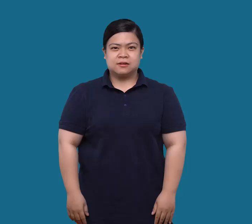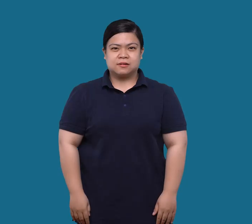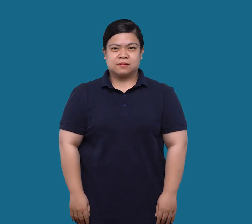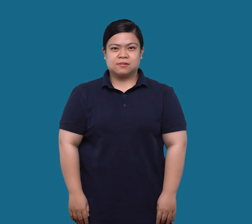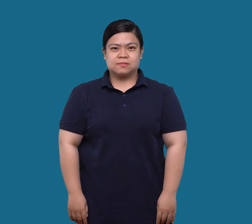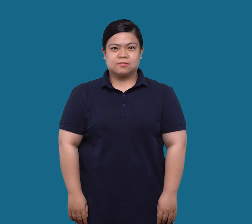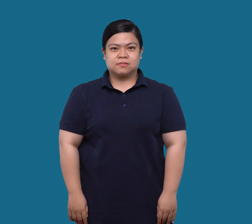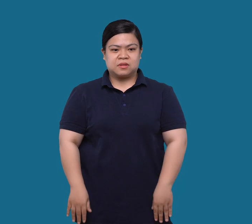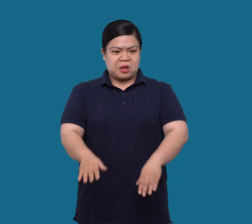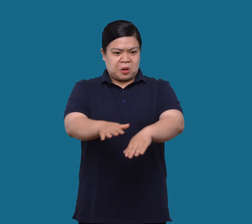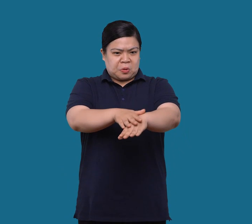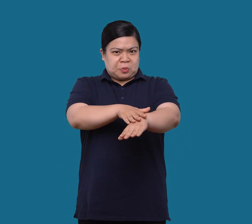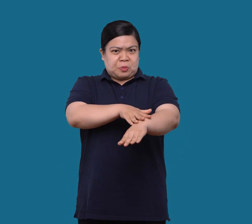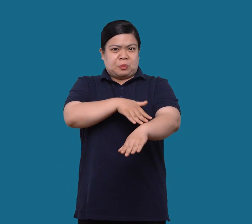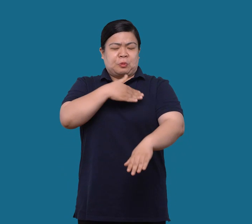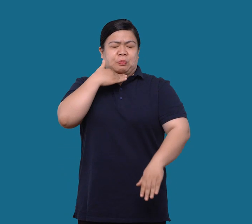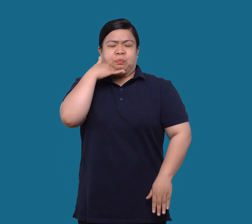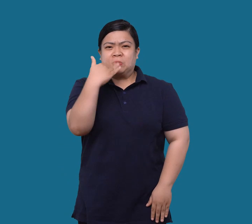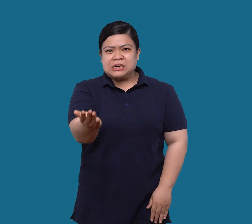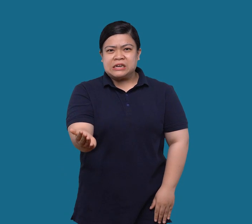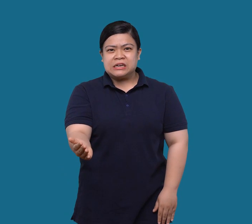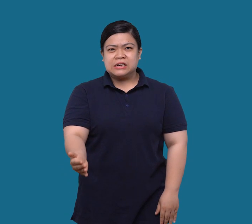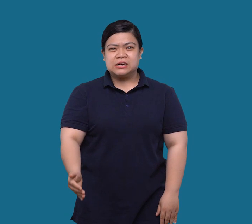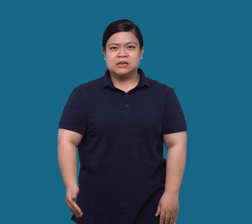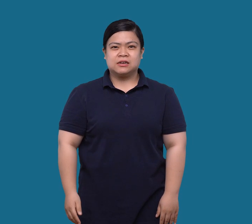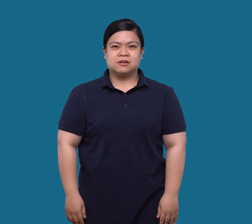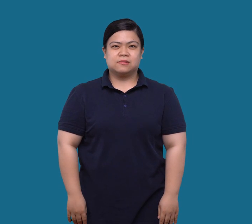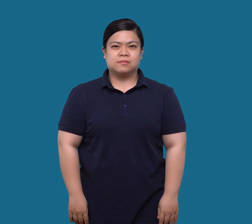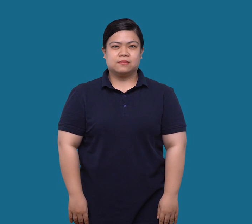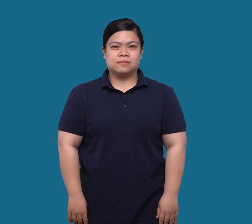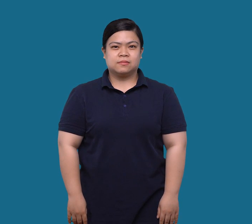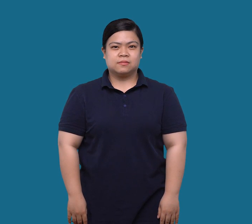da trắng